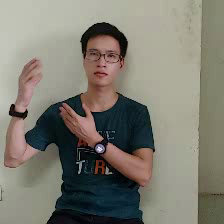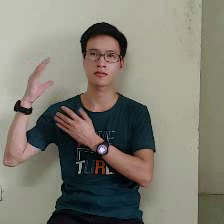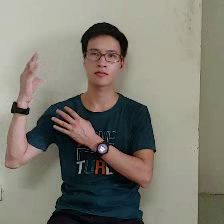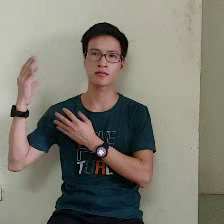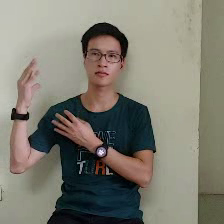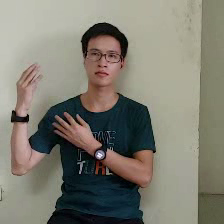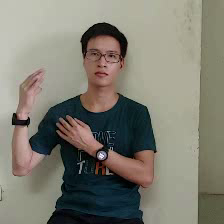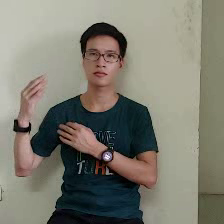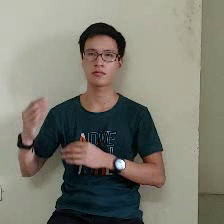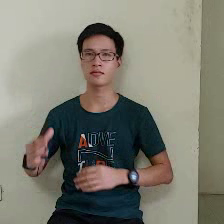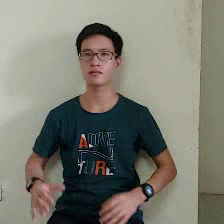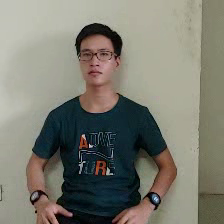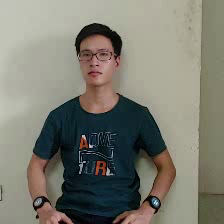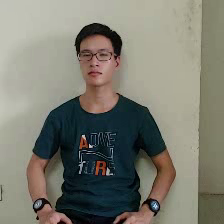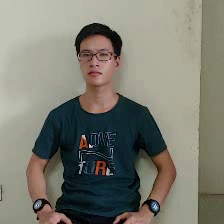Cho